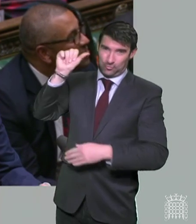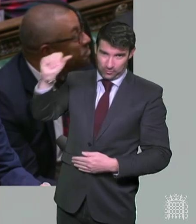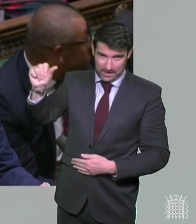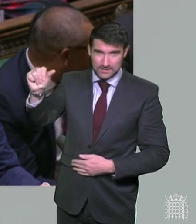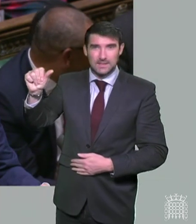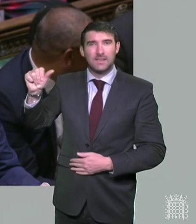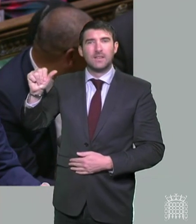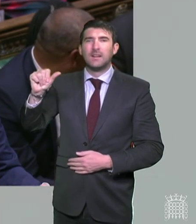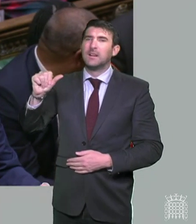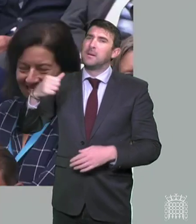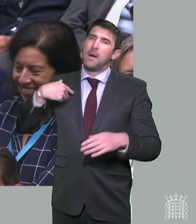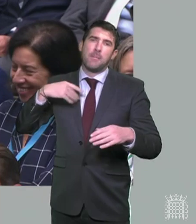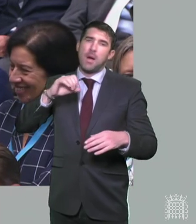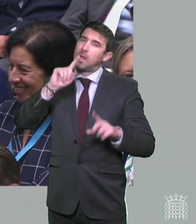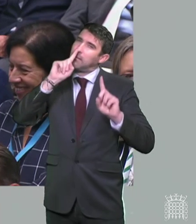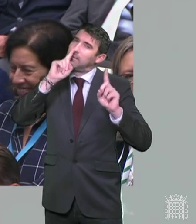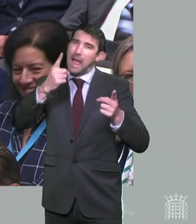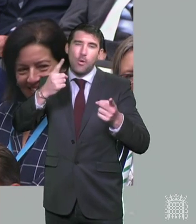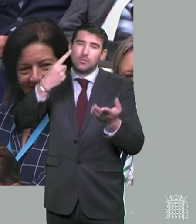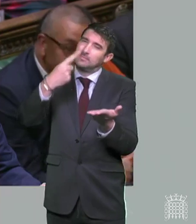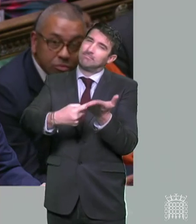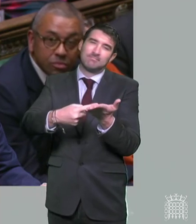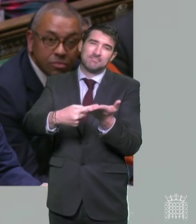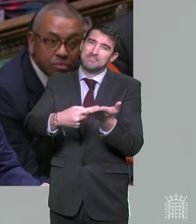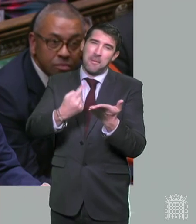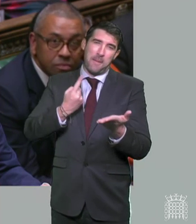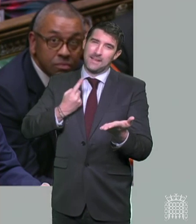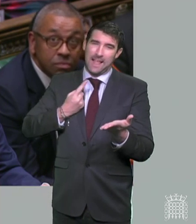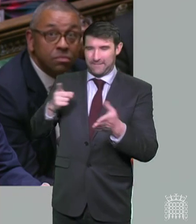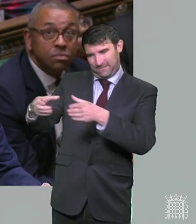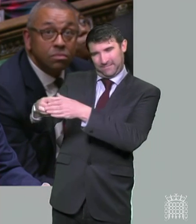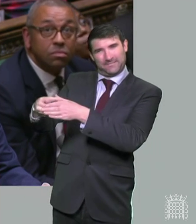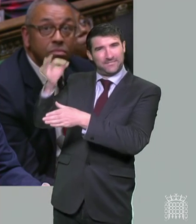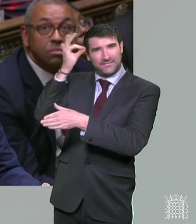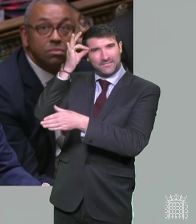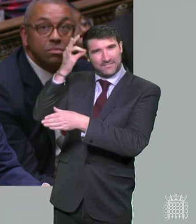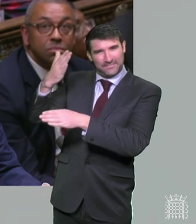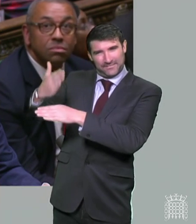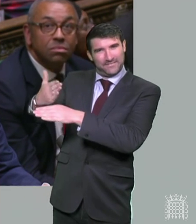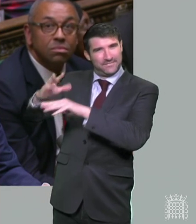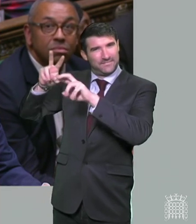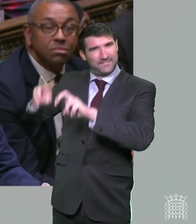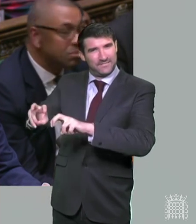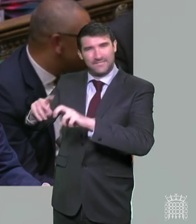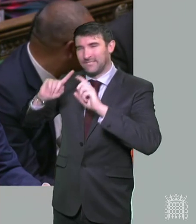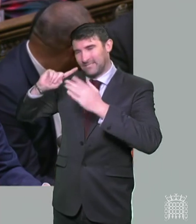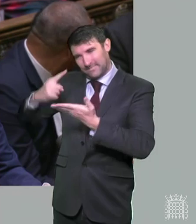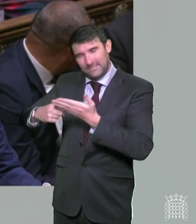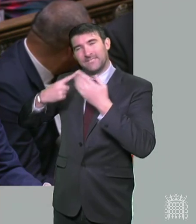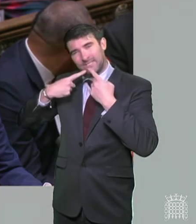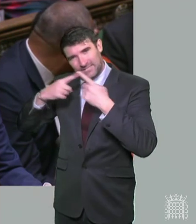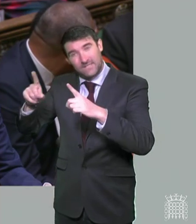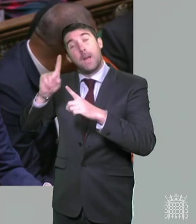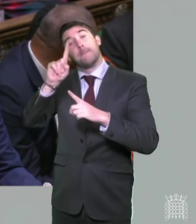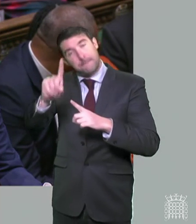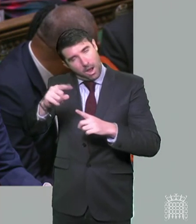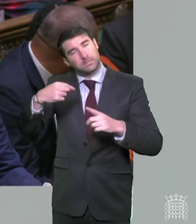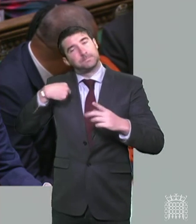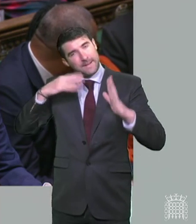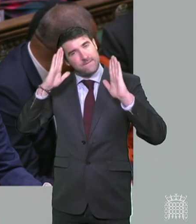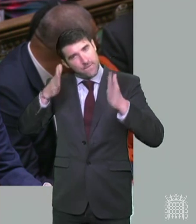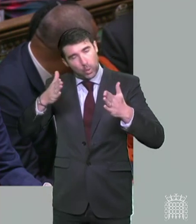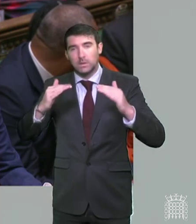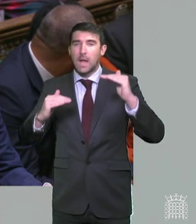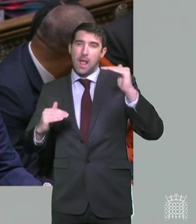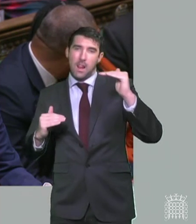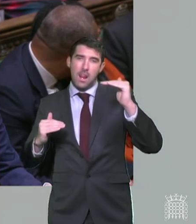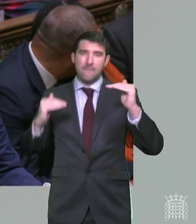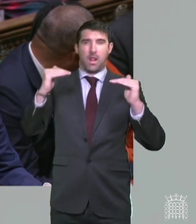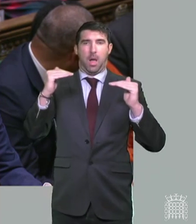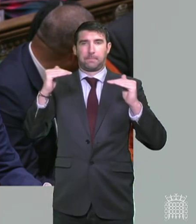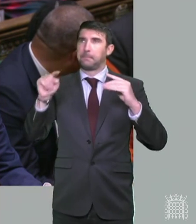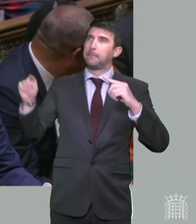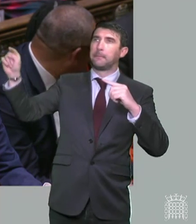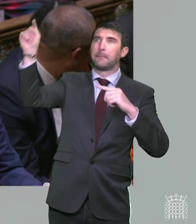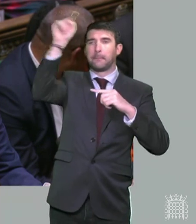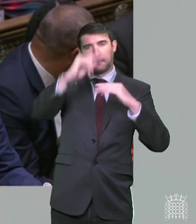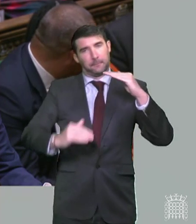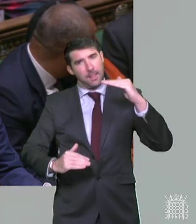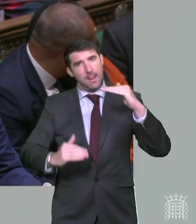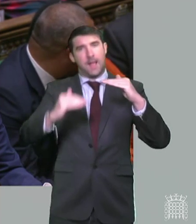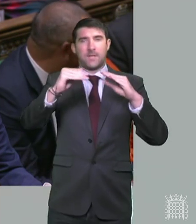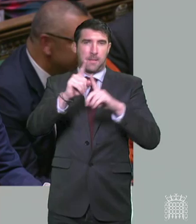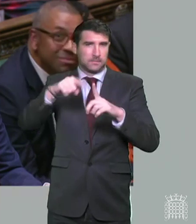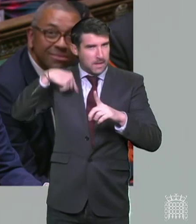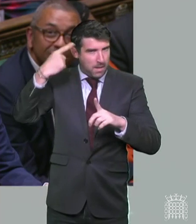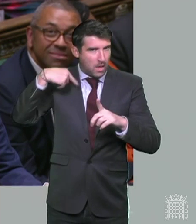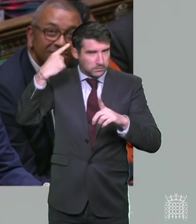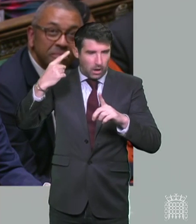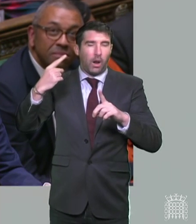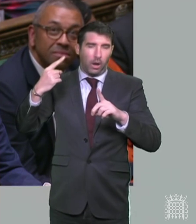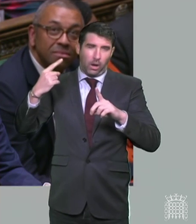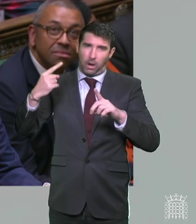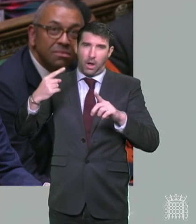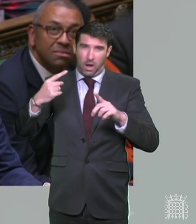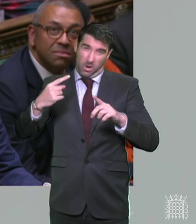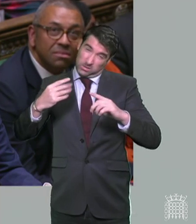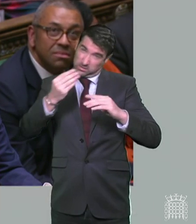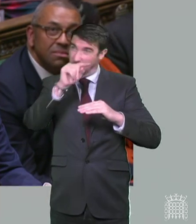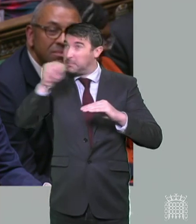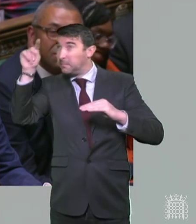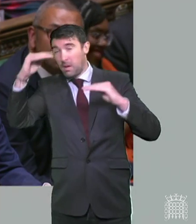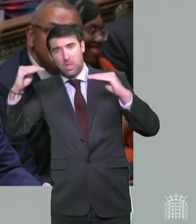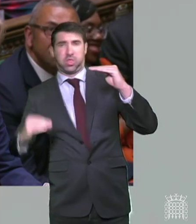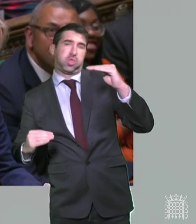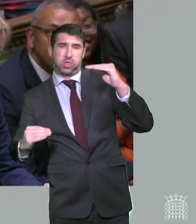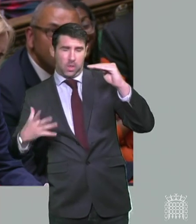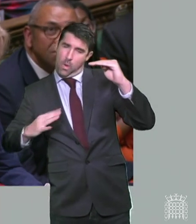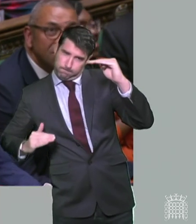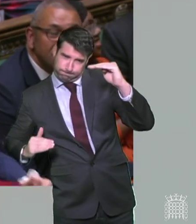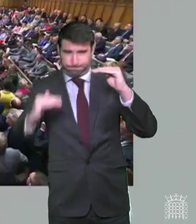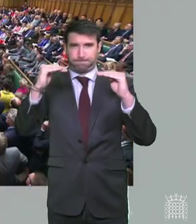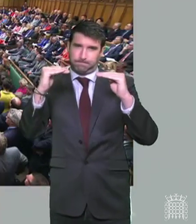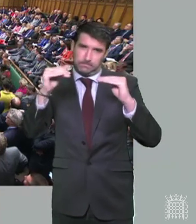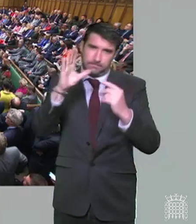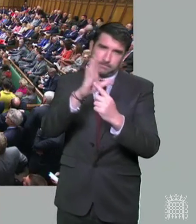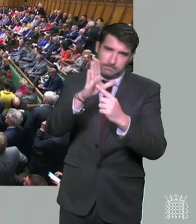I am not going to prejudge the decision that will be made, but what I will be doing as Prime Minister is absolutely focusing on levelling up and making sure that we are attracting the investment and growth into parts of this country that have been left behind, so that they have their fair share of opportunity.